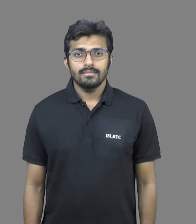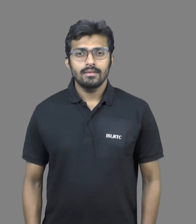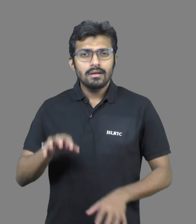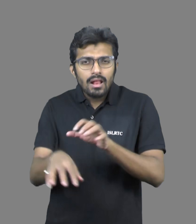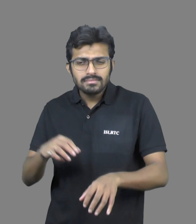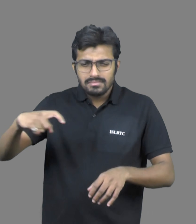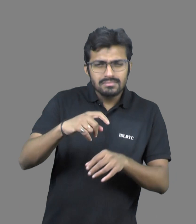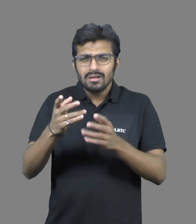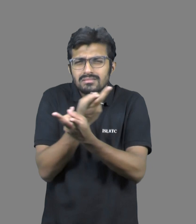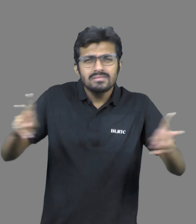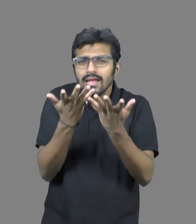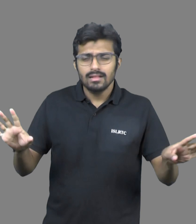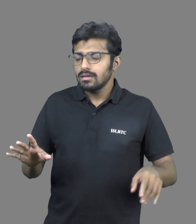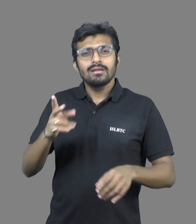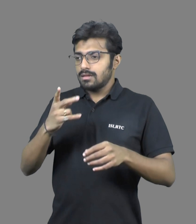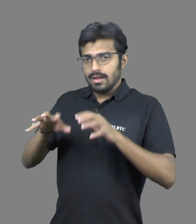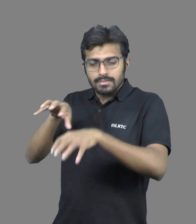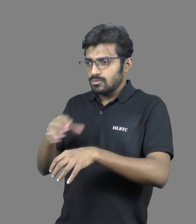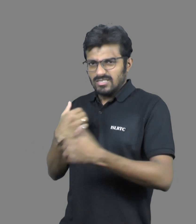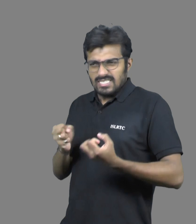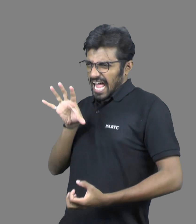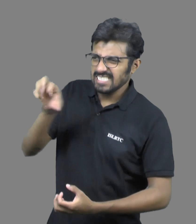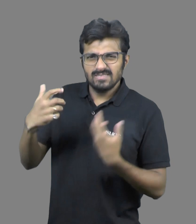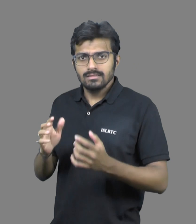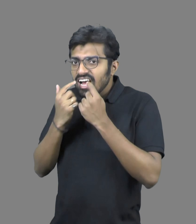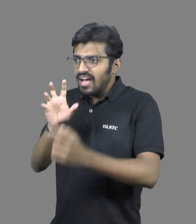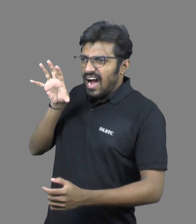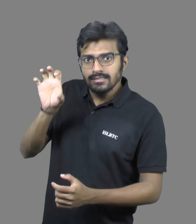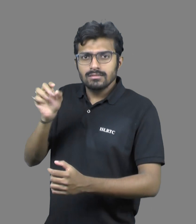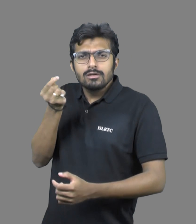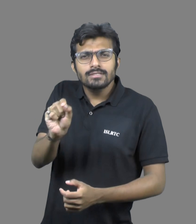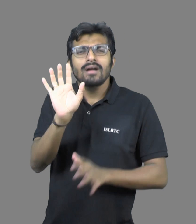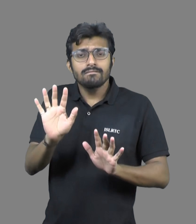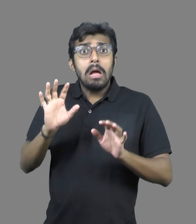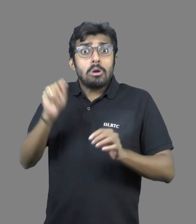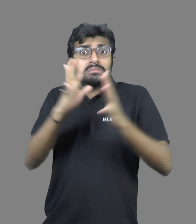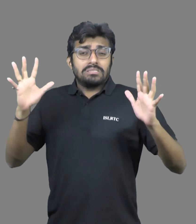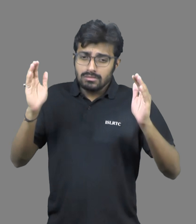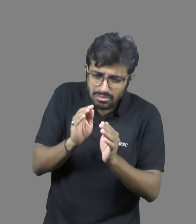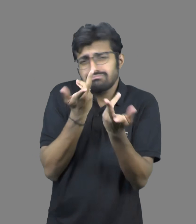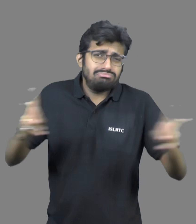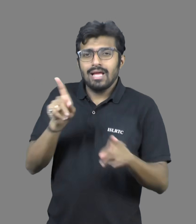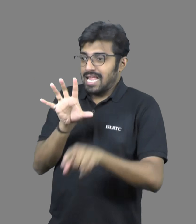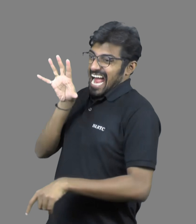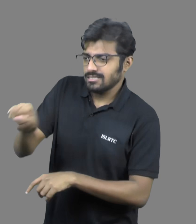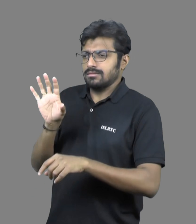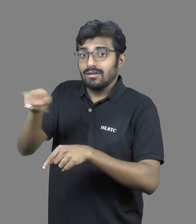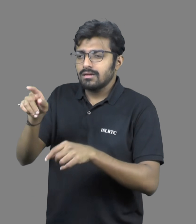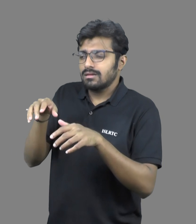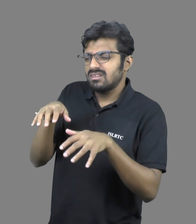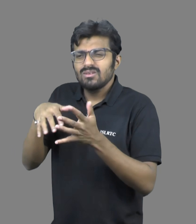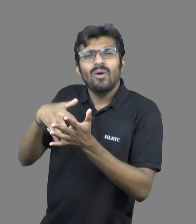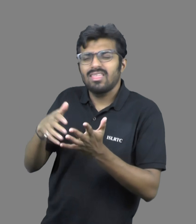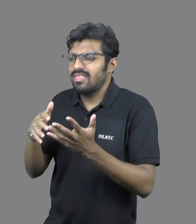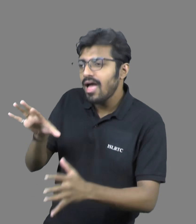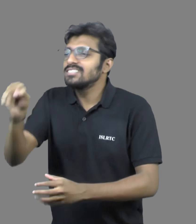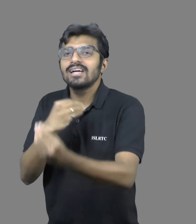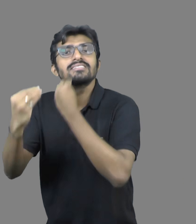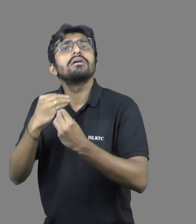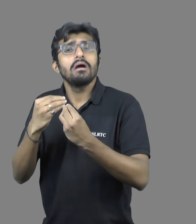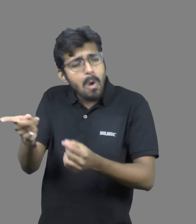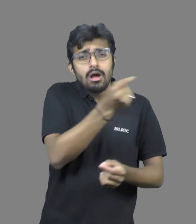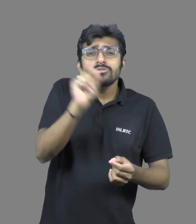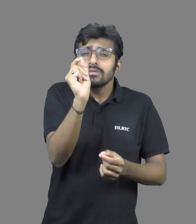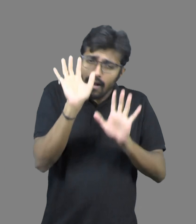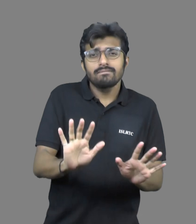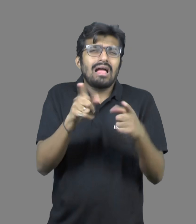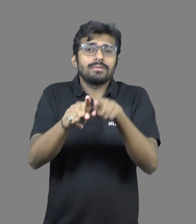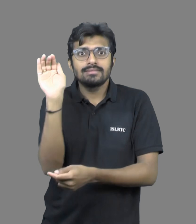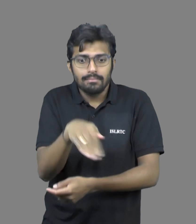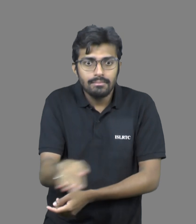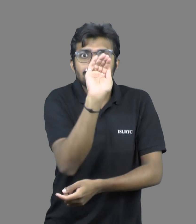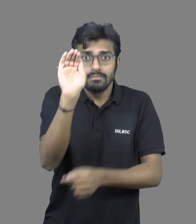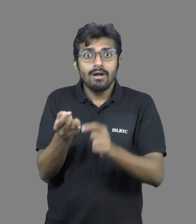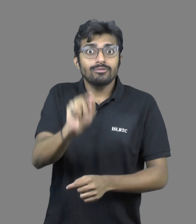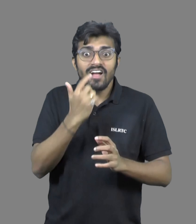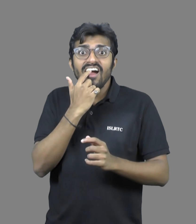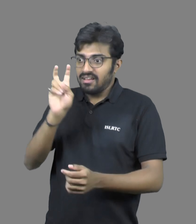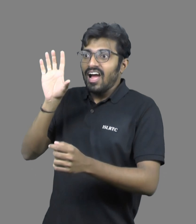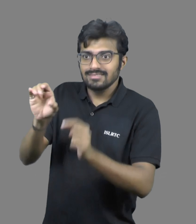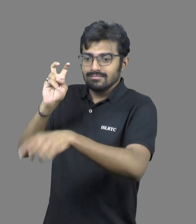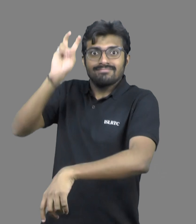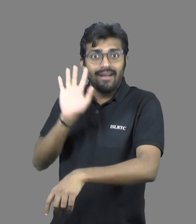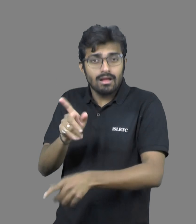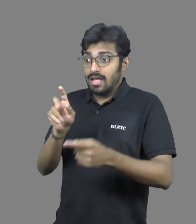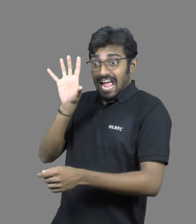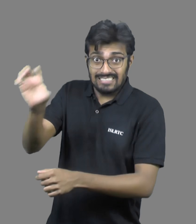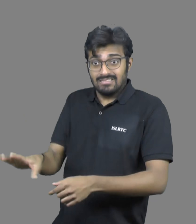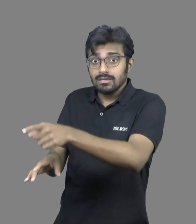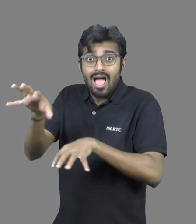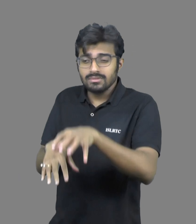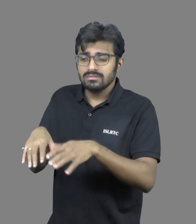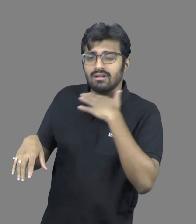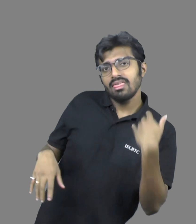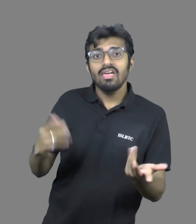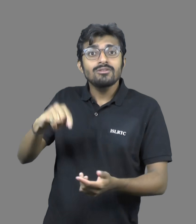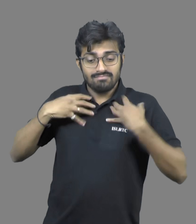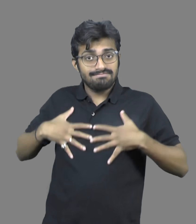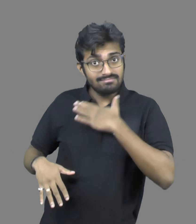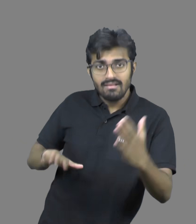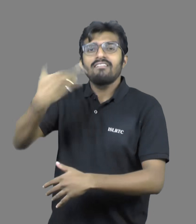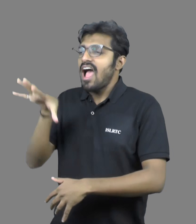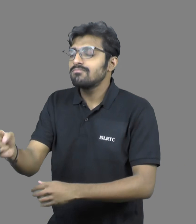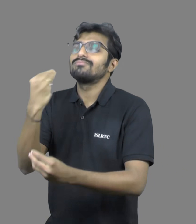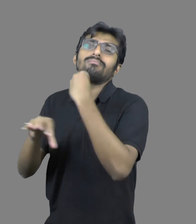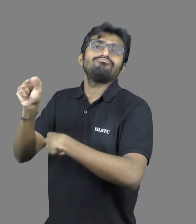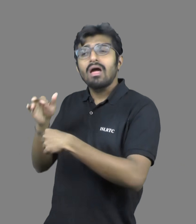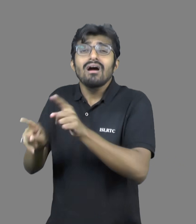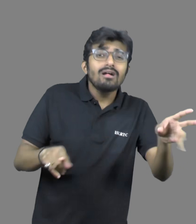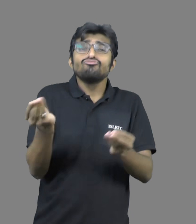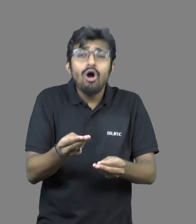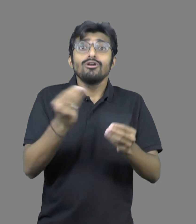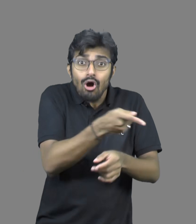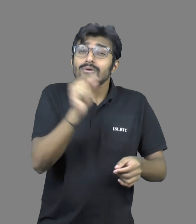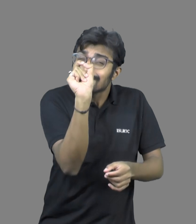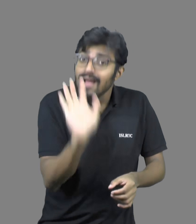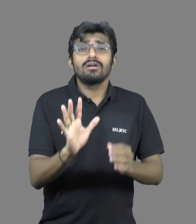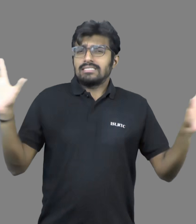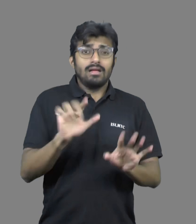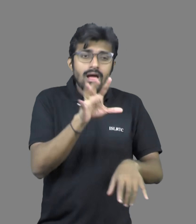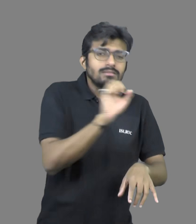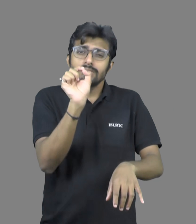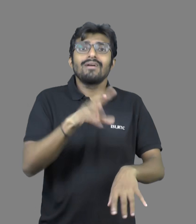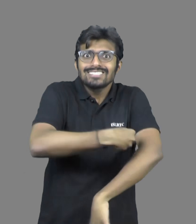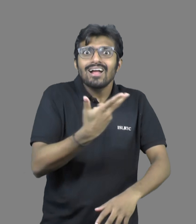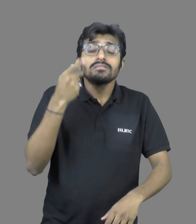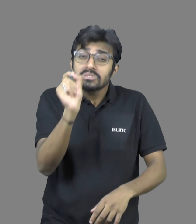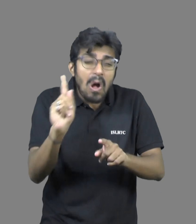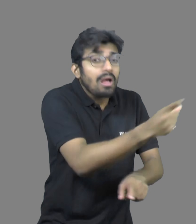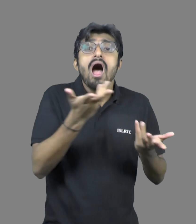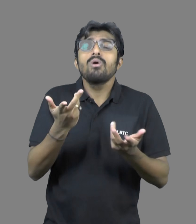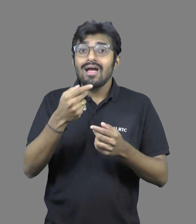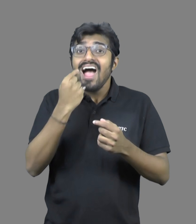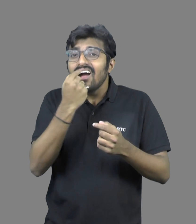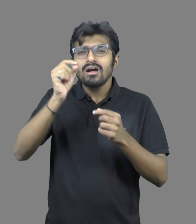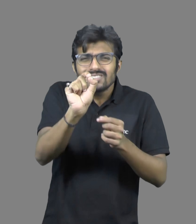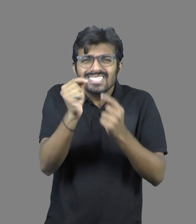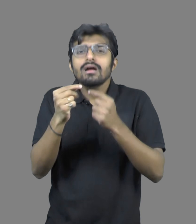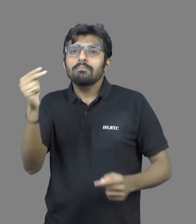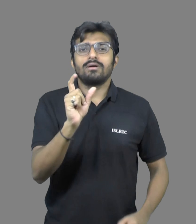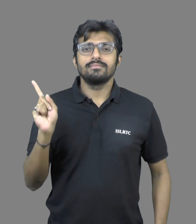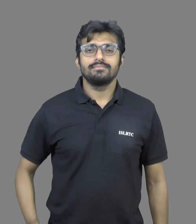Fangs (Poisonous Teeth)